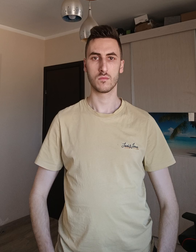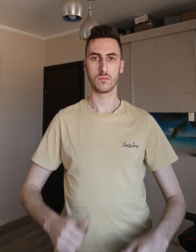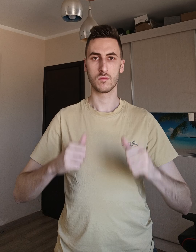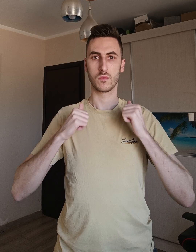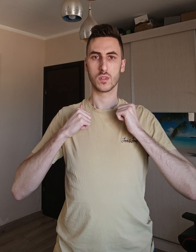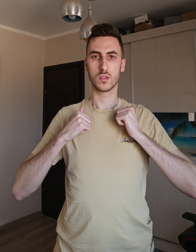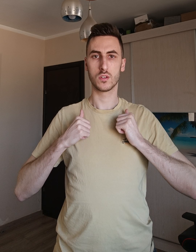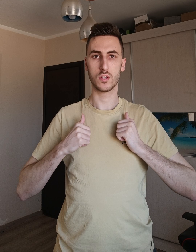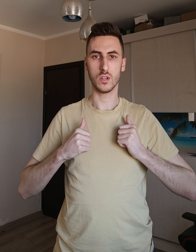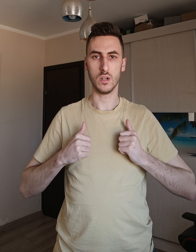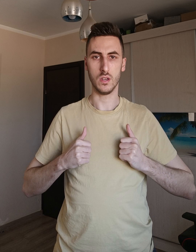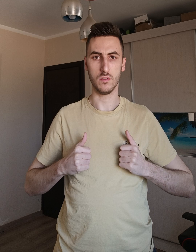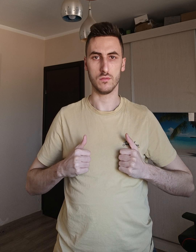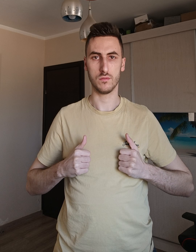רגוע